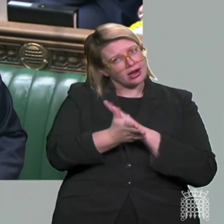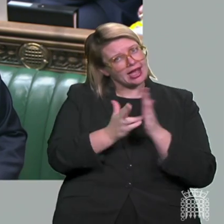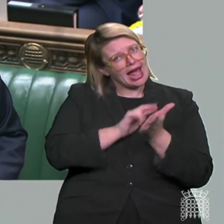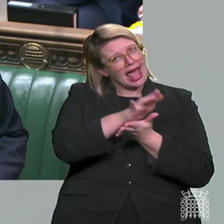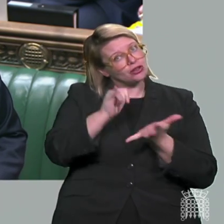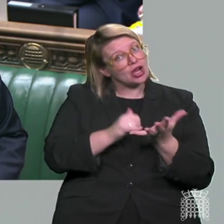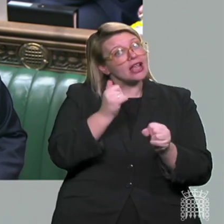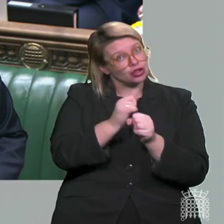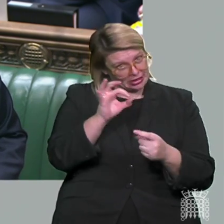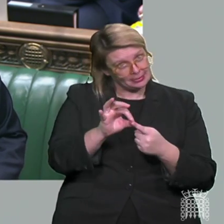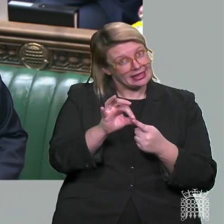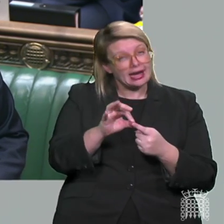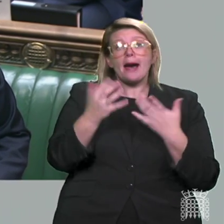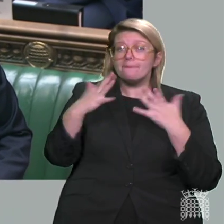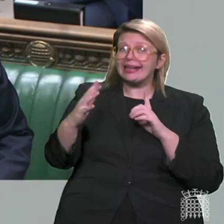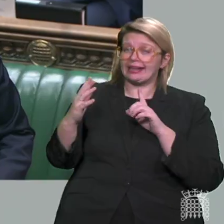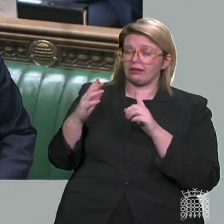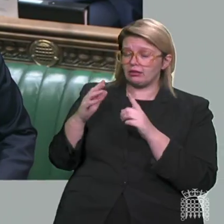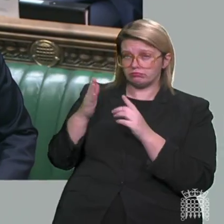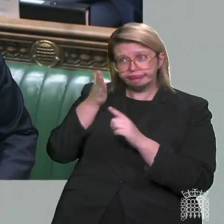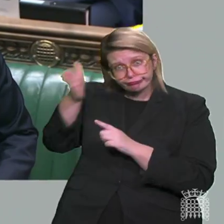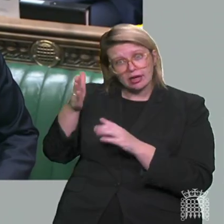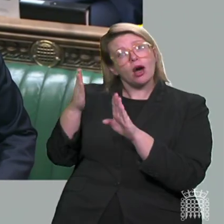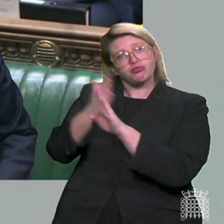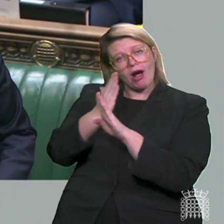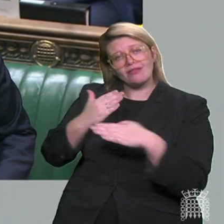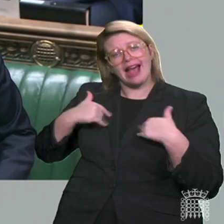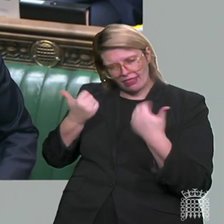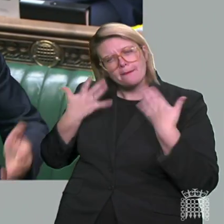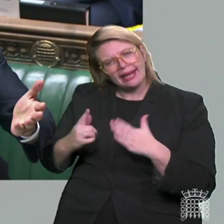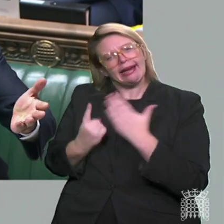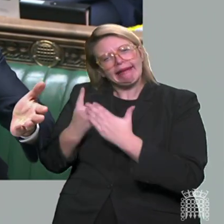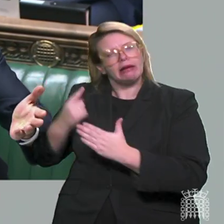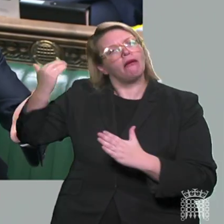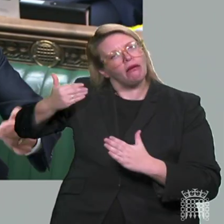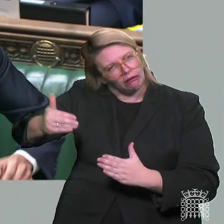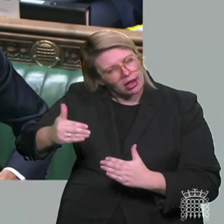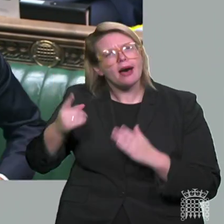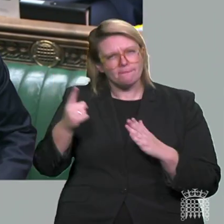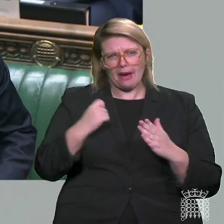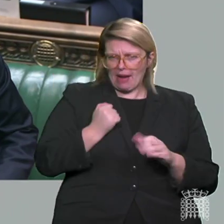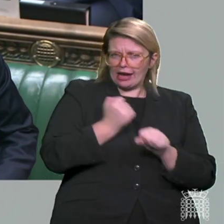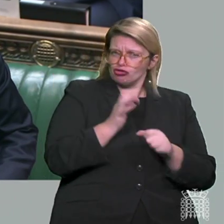I have used independent healthcare in the past— I will answer her question.